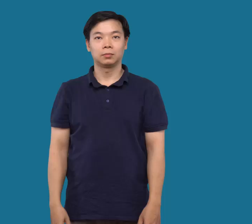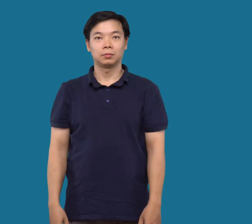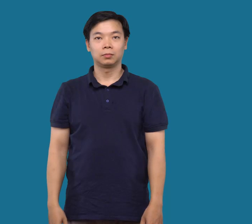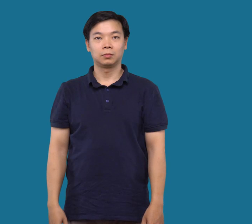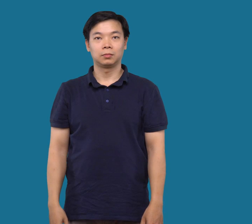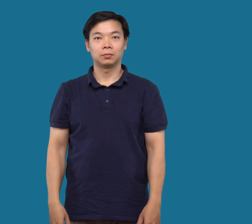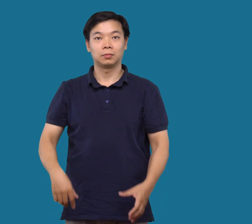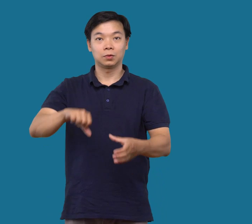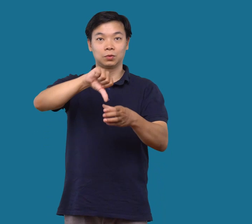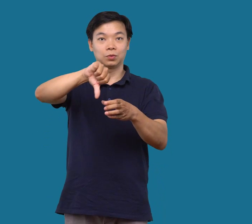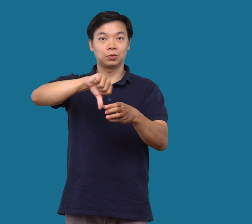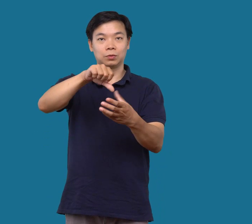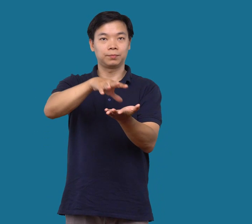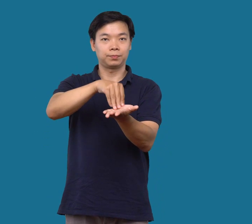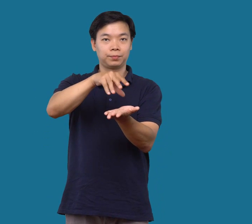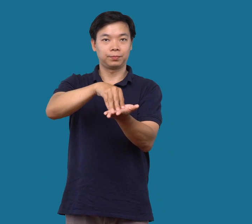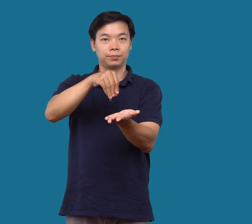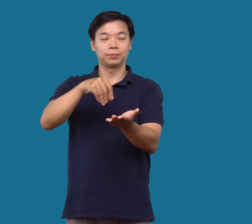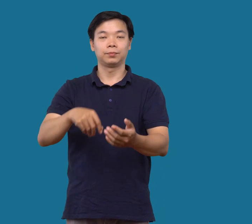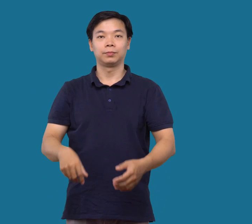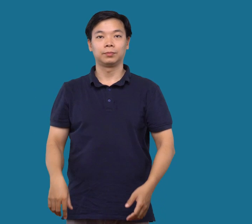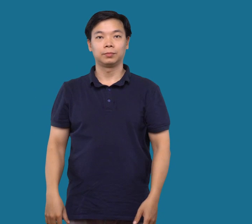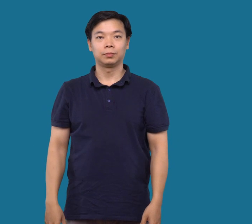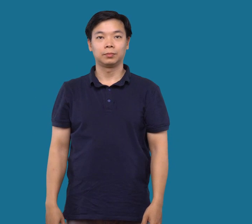sữa bột